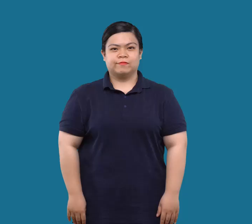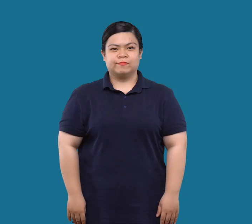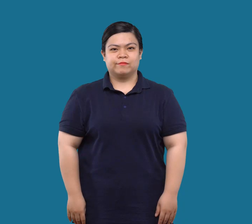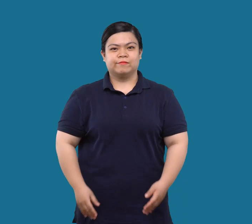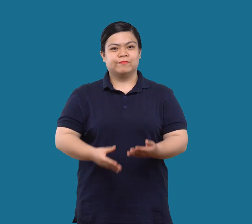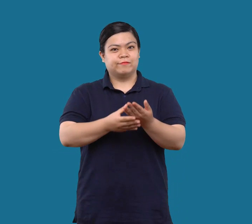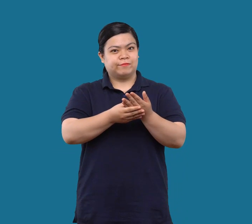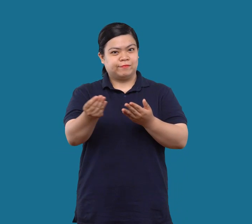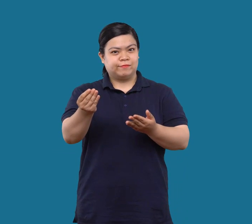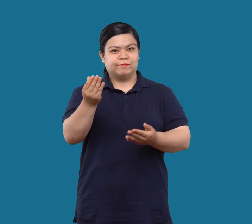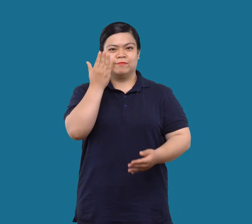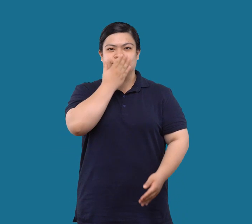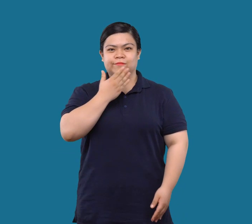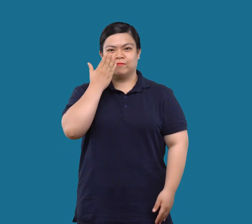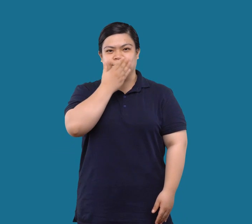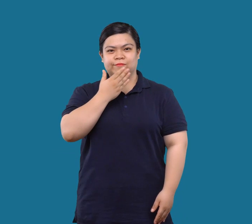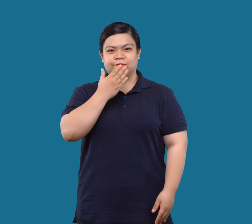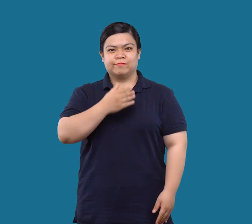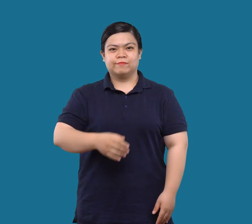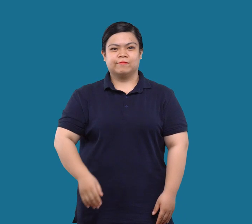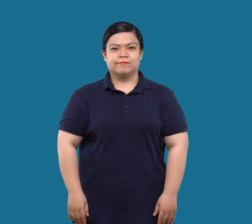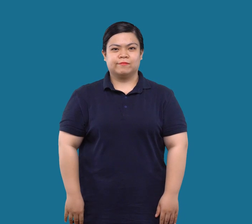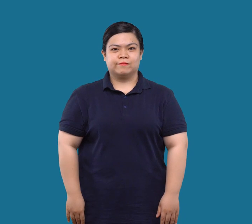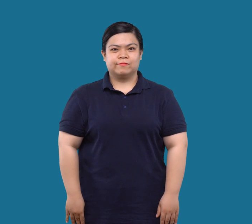giấy ăn